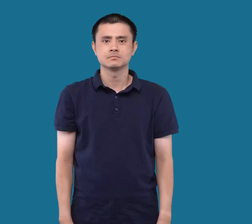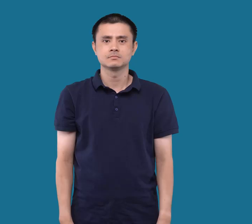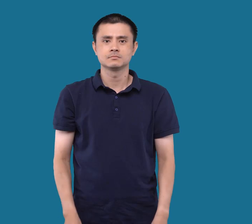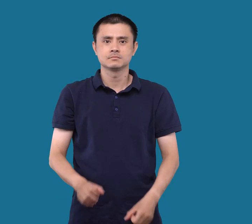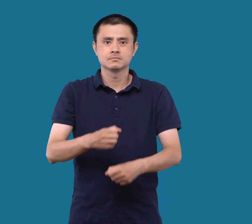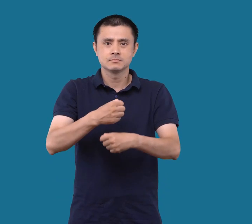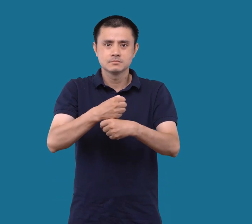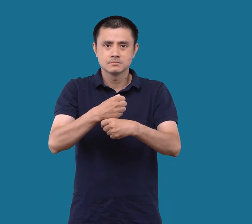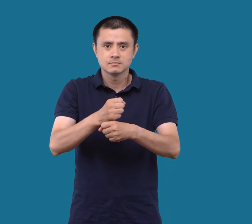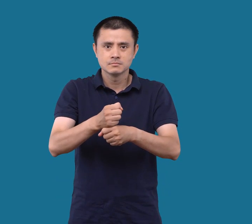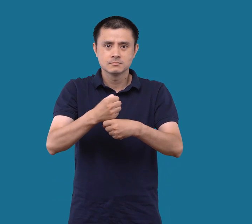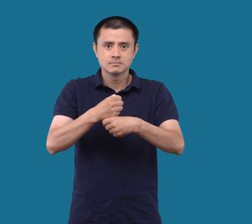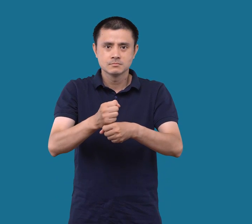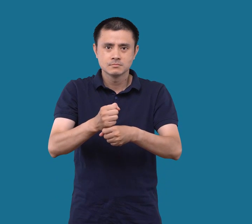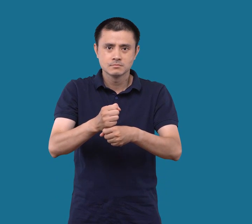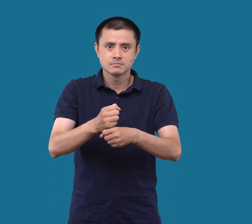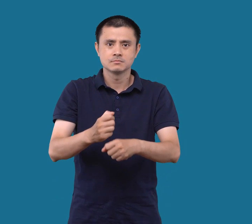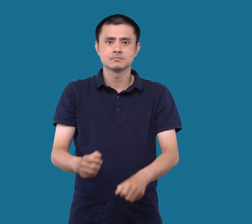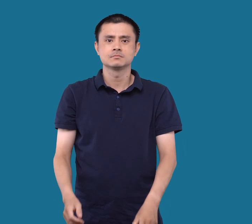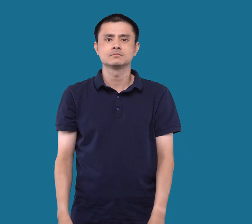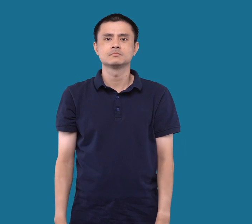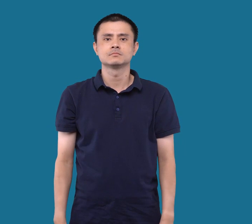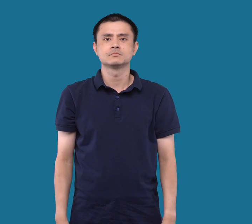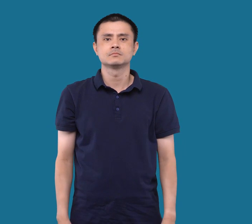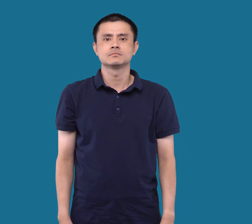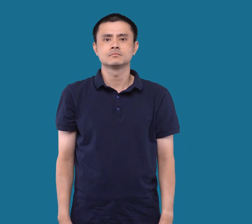cột sống